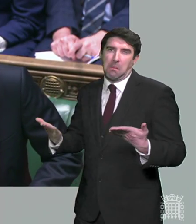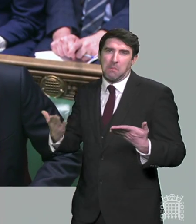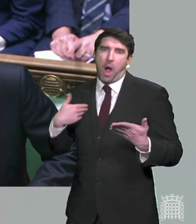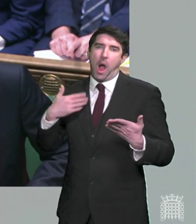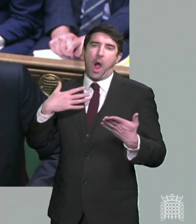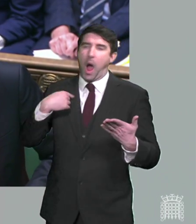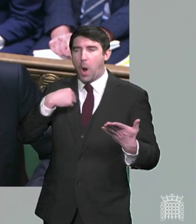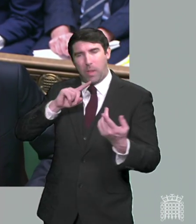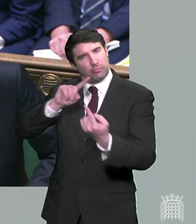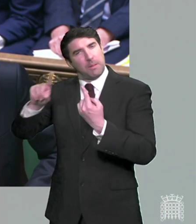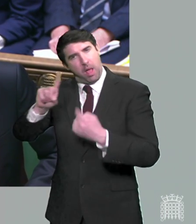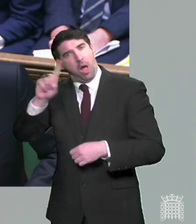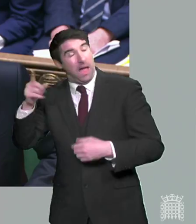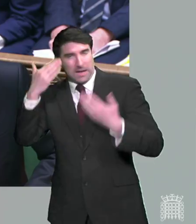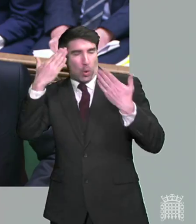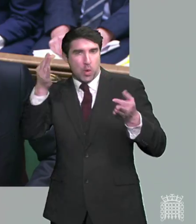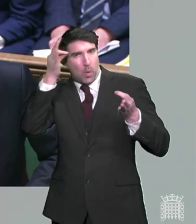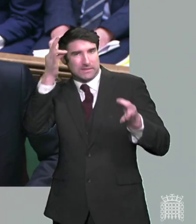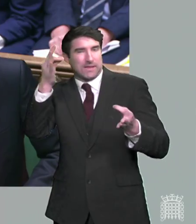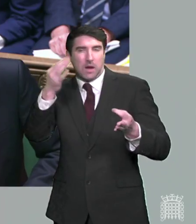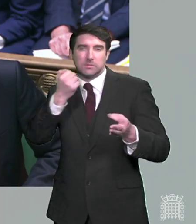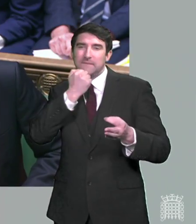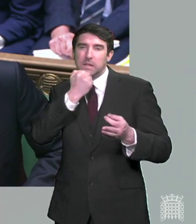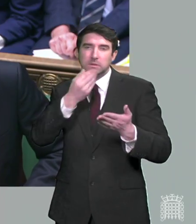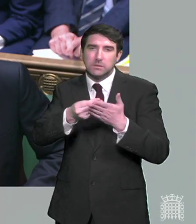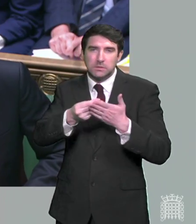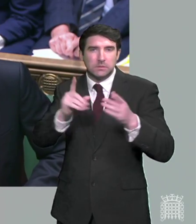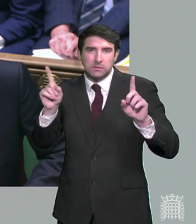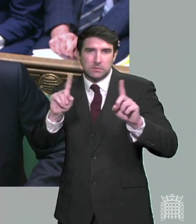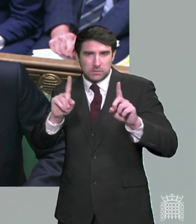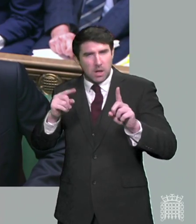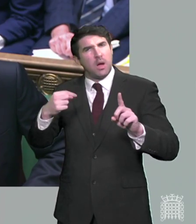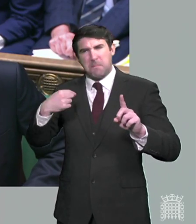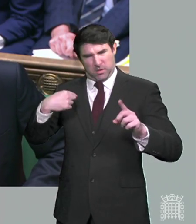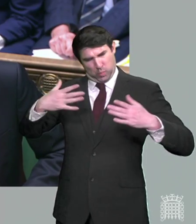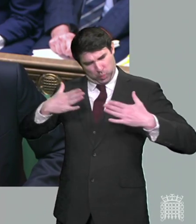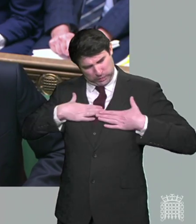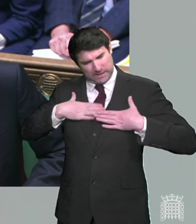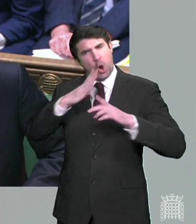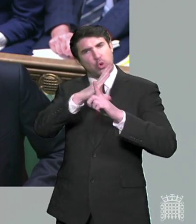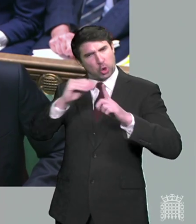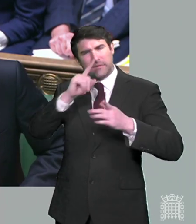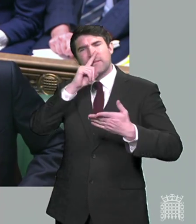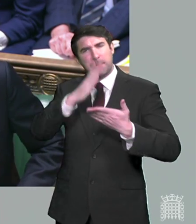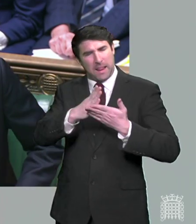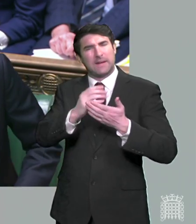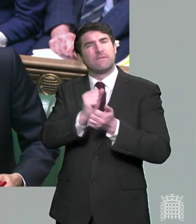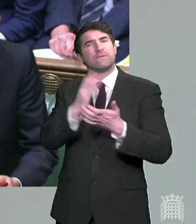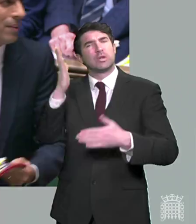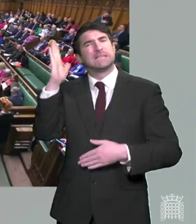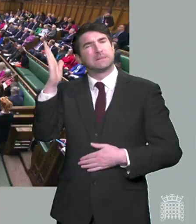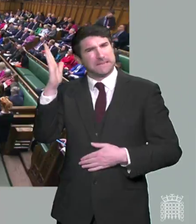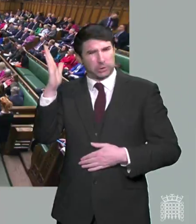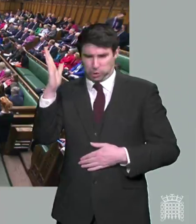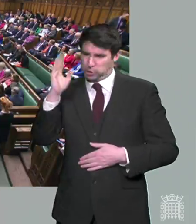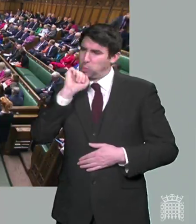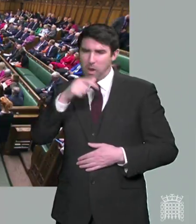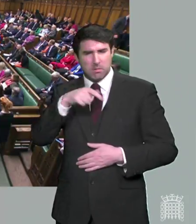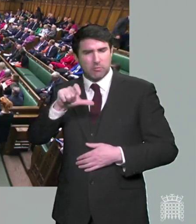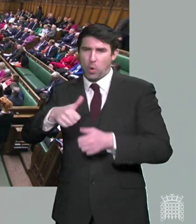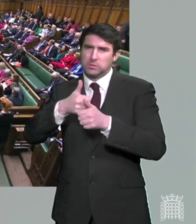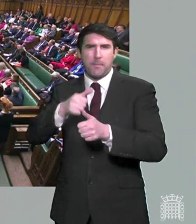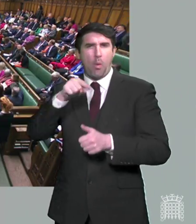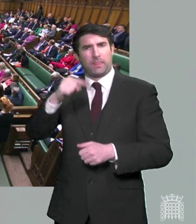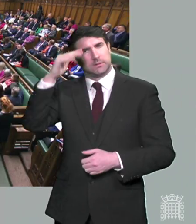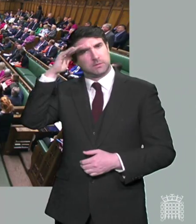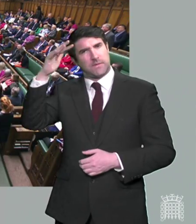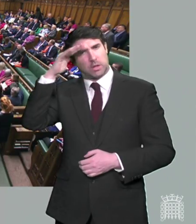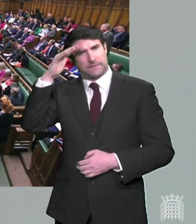However, in general, certainly I and those on this side of the House believe very strongly in free speech and will make sure that we continue to protect it wherever we can.